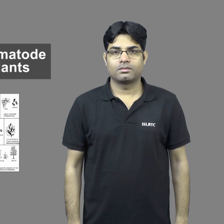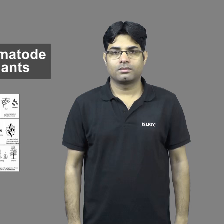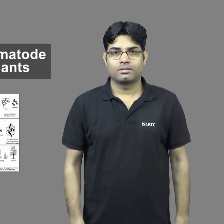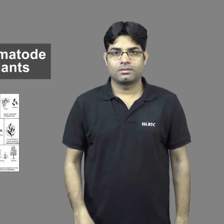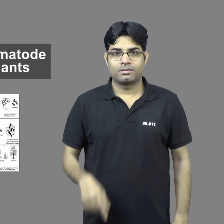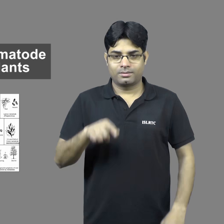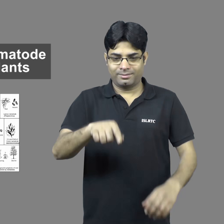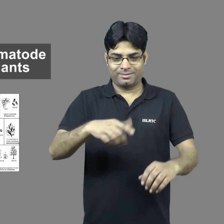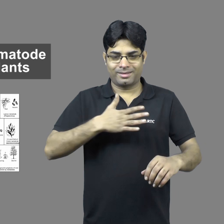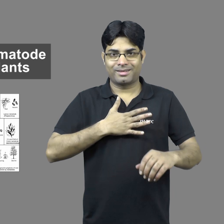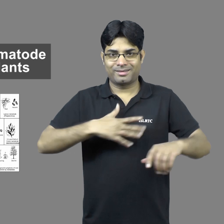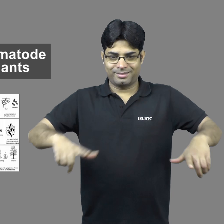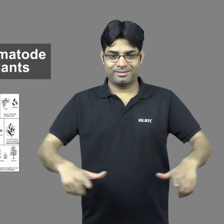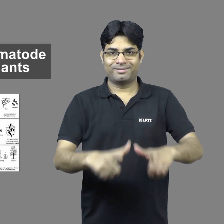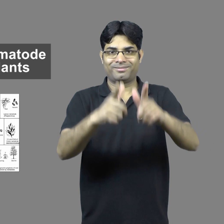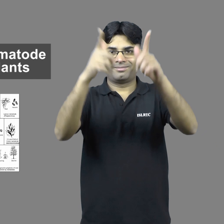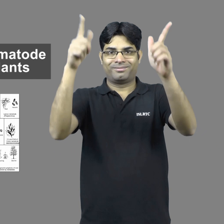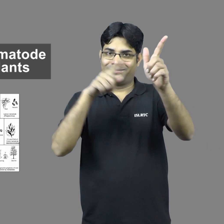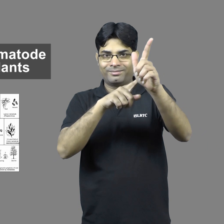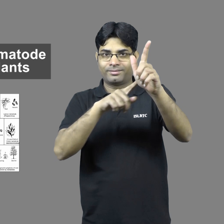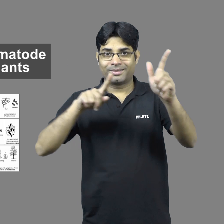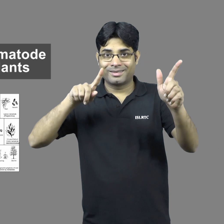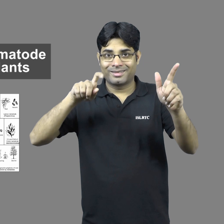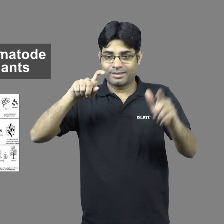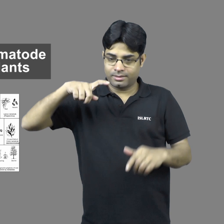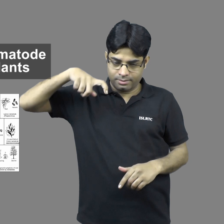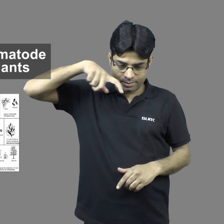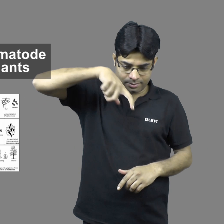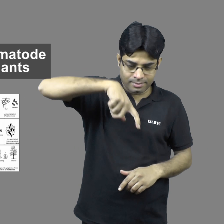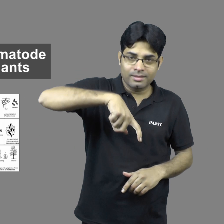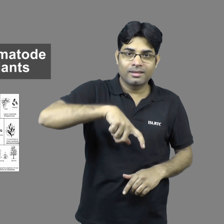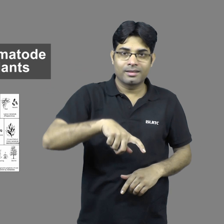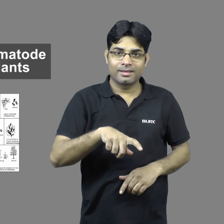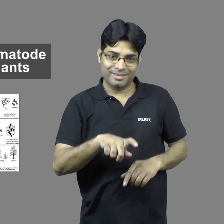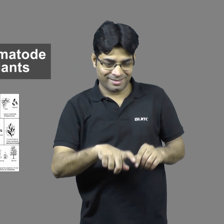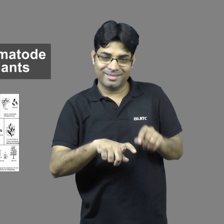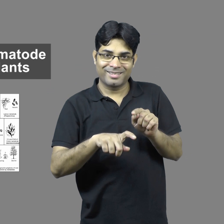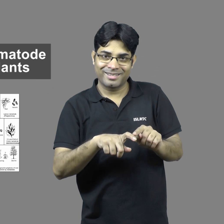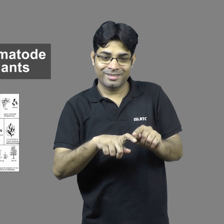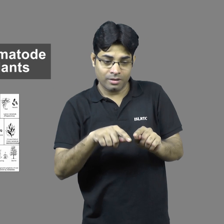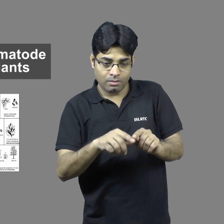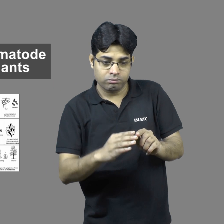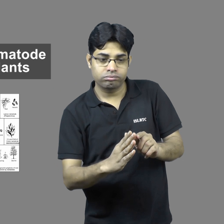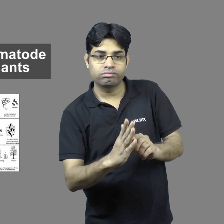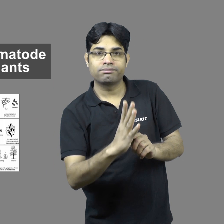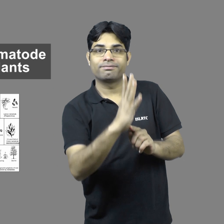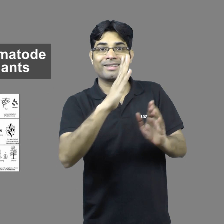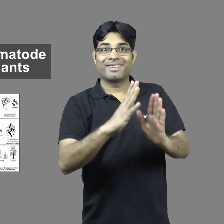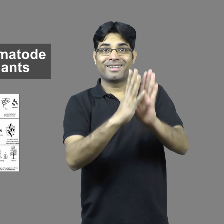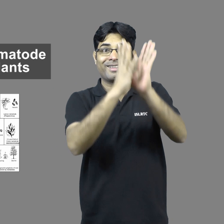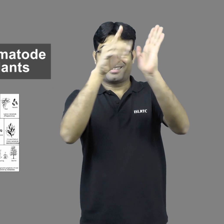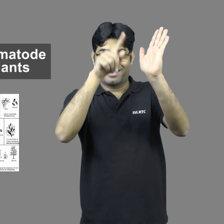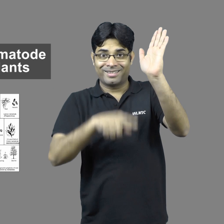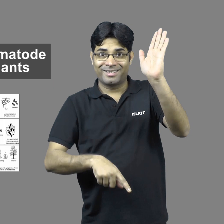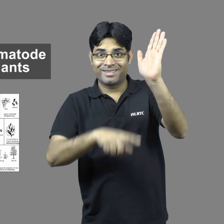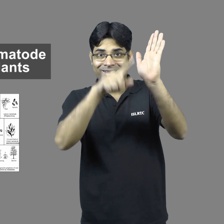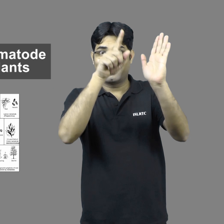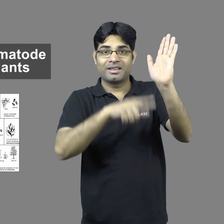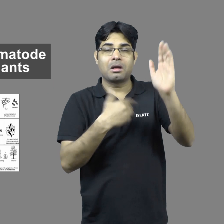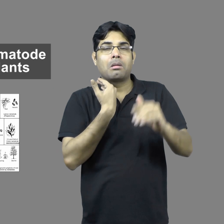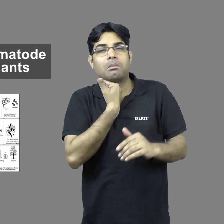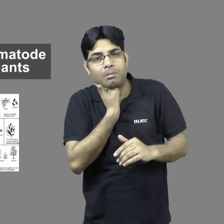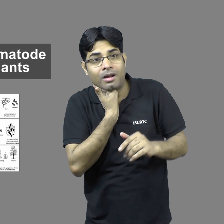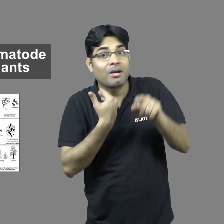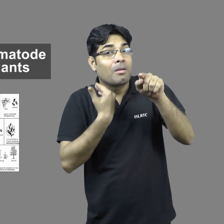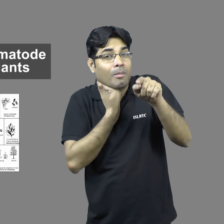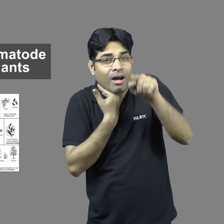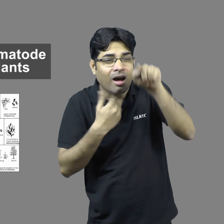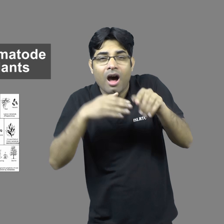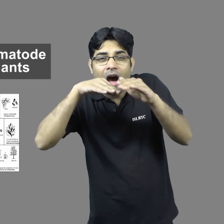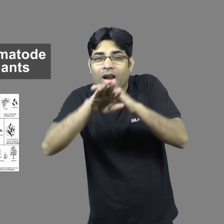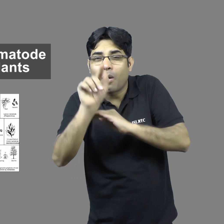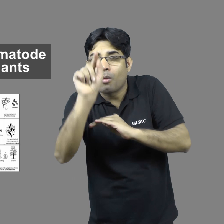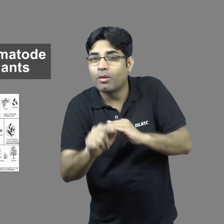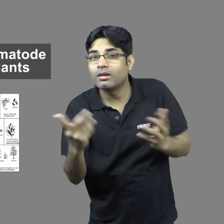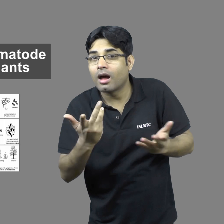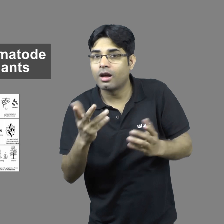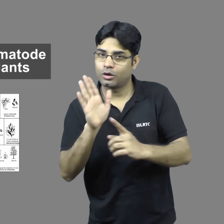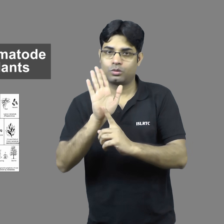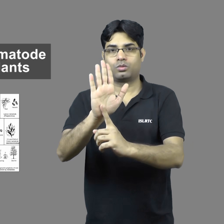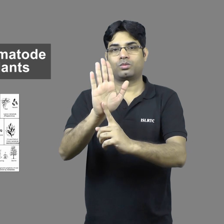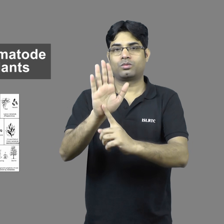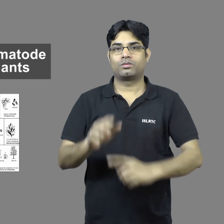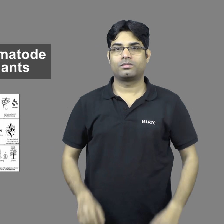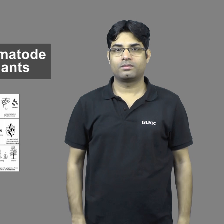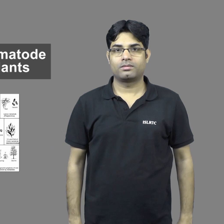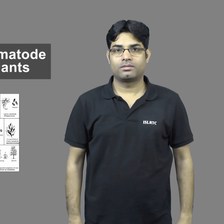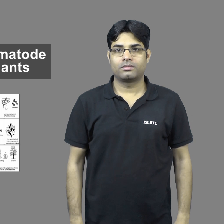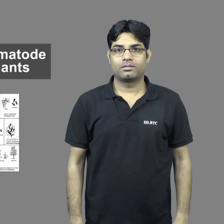Symptoms of Nematode Diseases of Plants